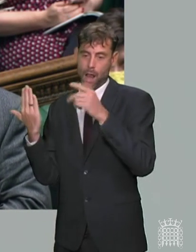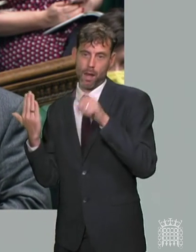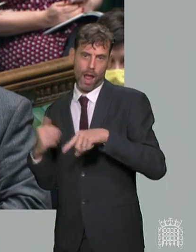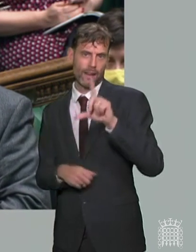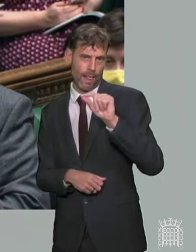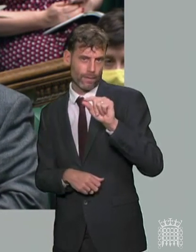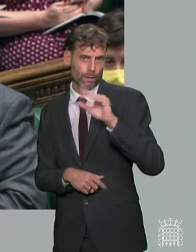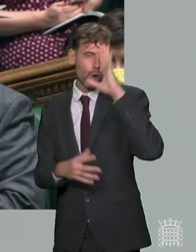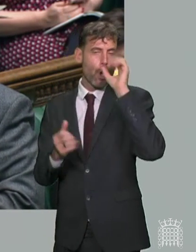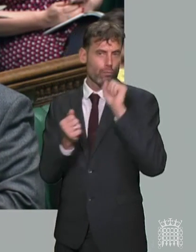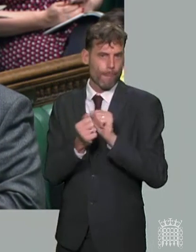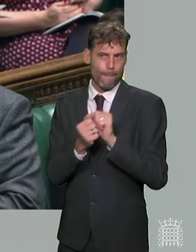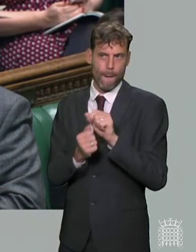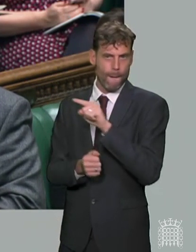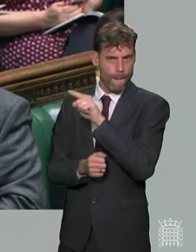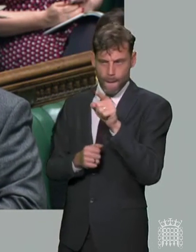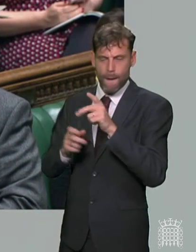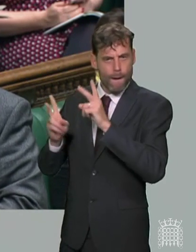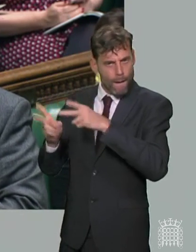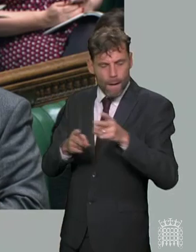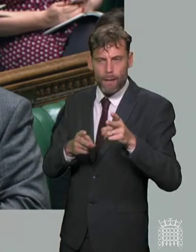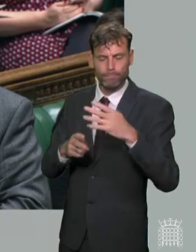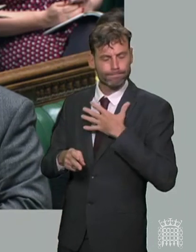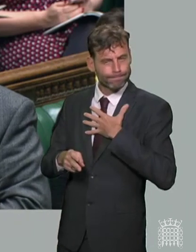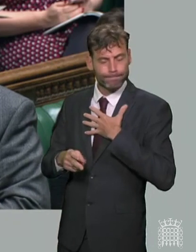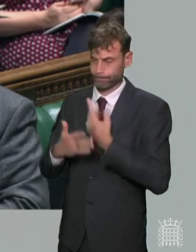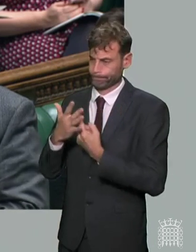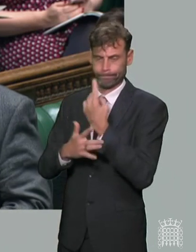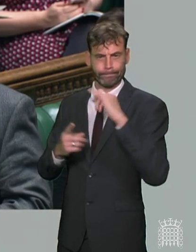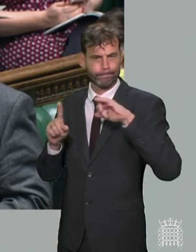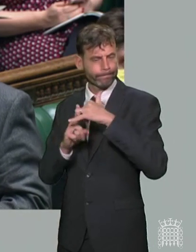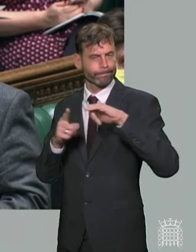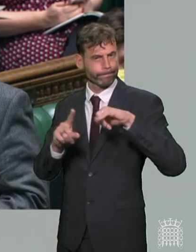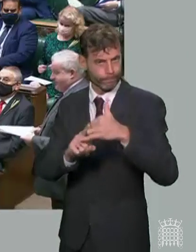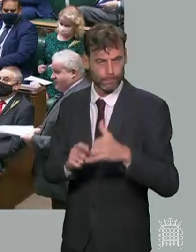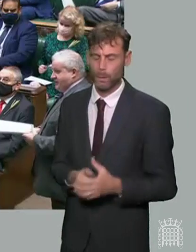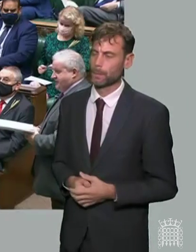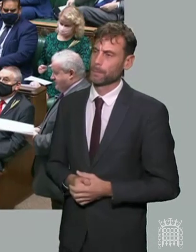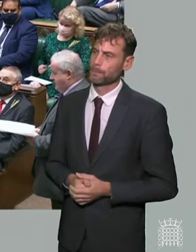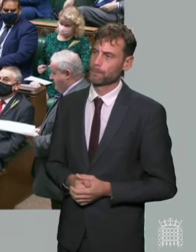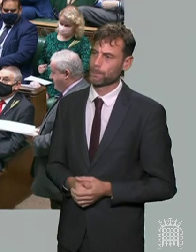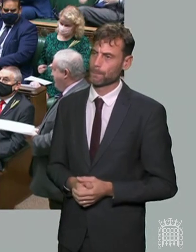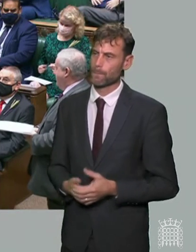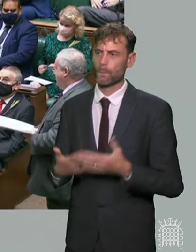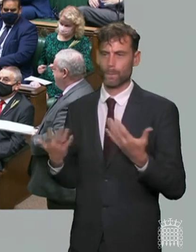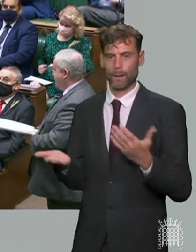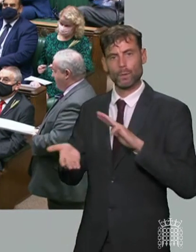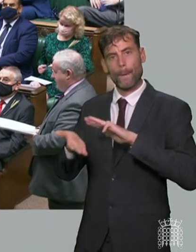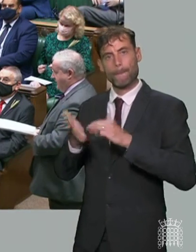We remember all those who paid the sacrifice in that outrage.